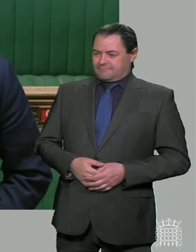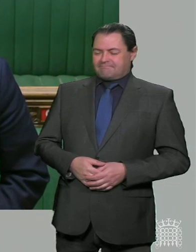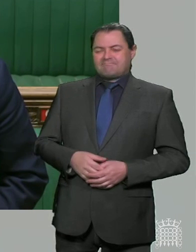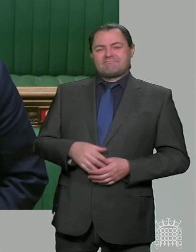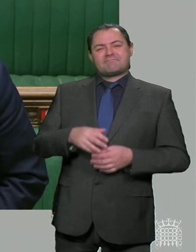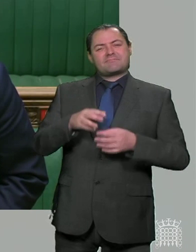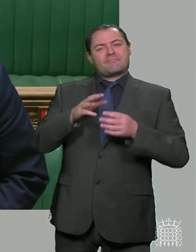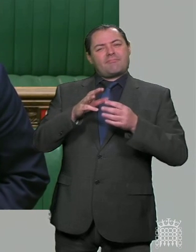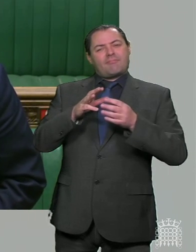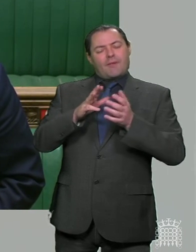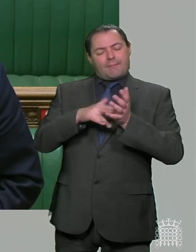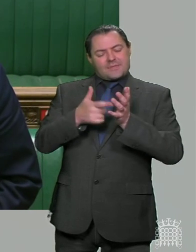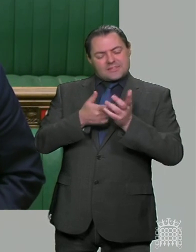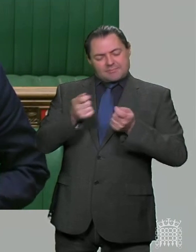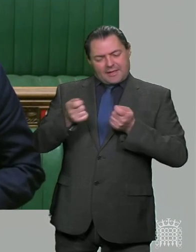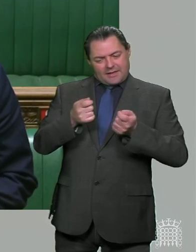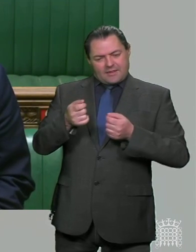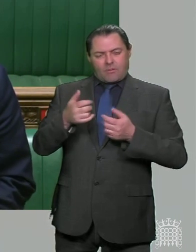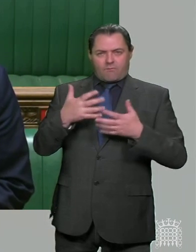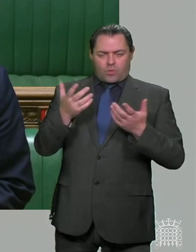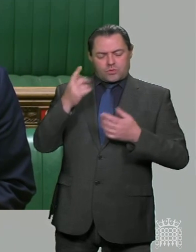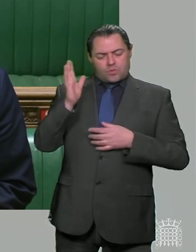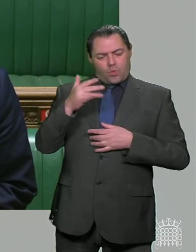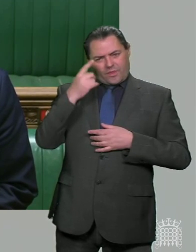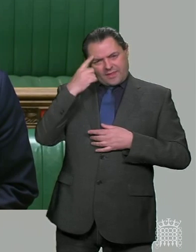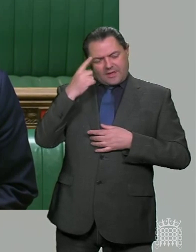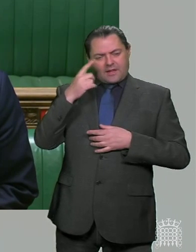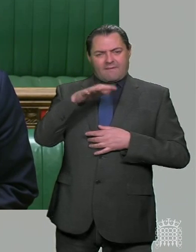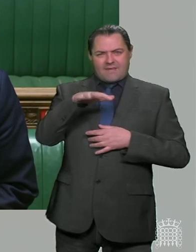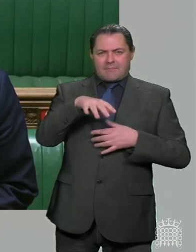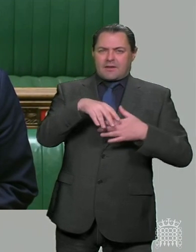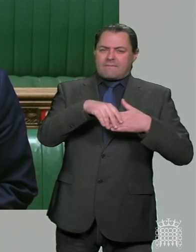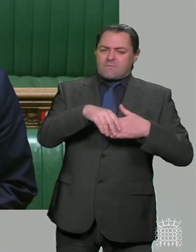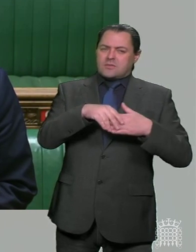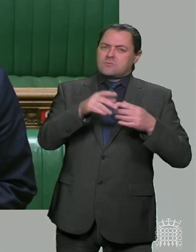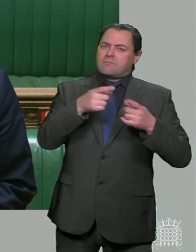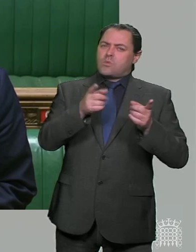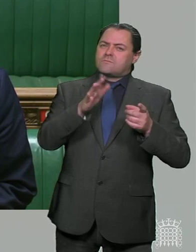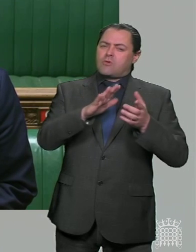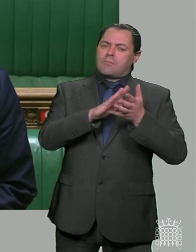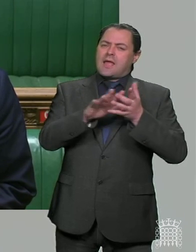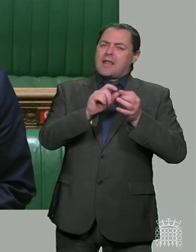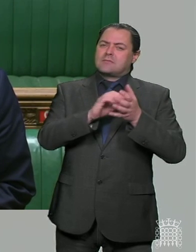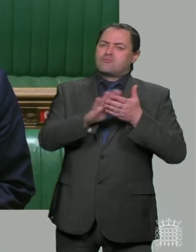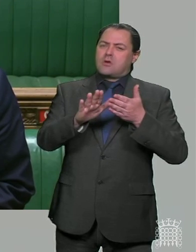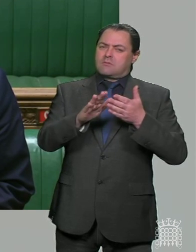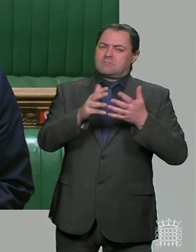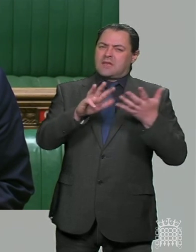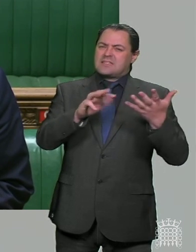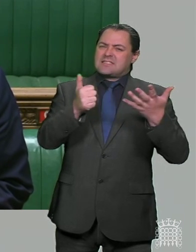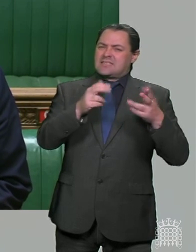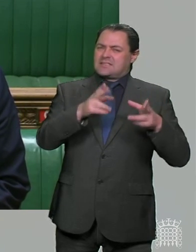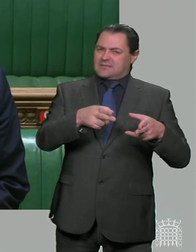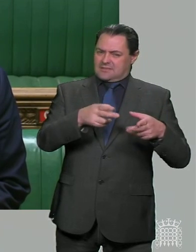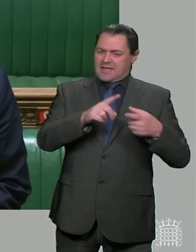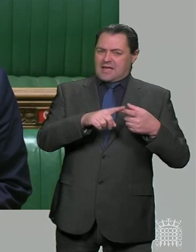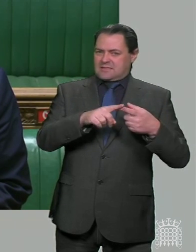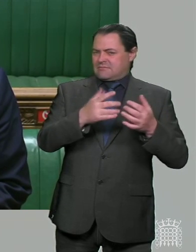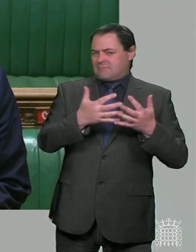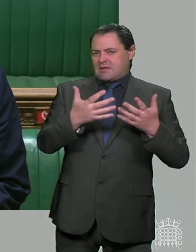The thoughts of the House, following the decision by the court this morning, will be with the family and friends of the Hillsborough 96 and the hundreds more who were injured.